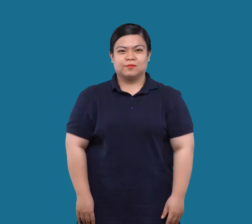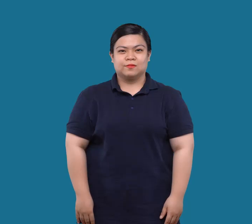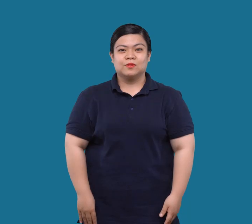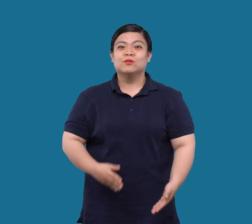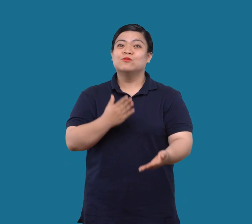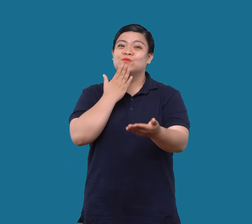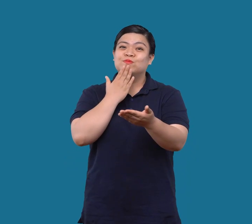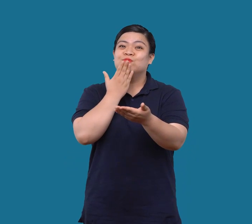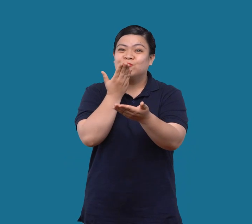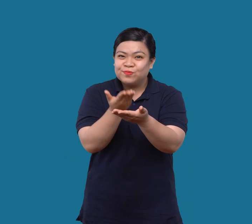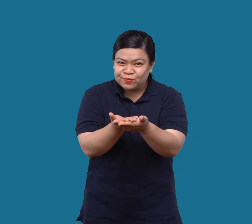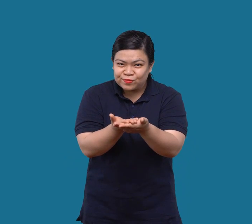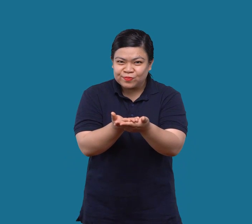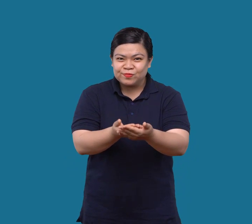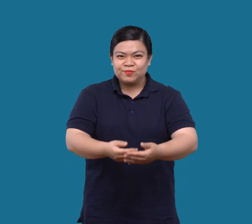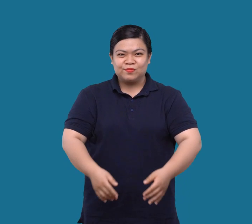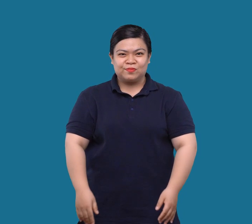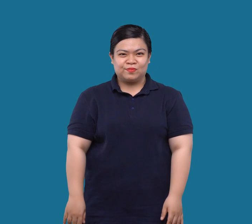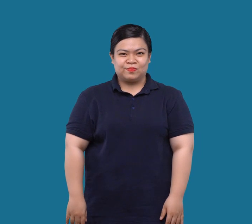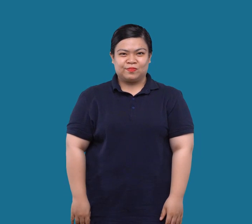chúc mừng